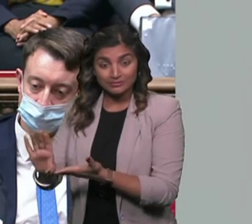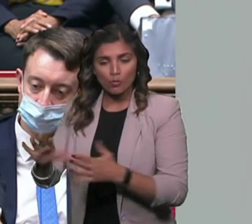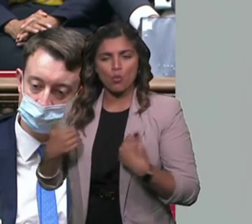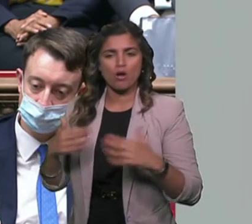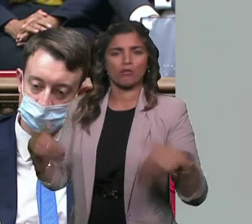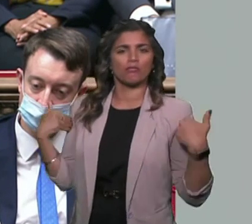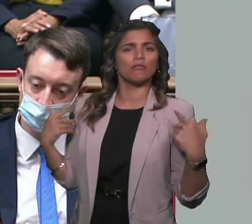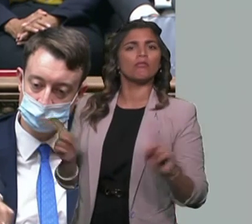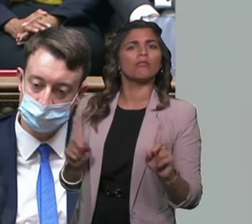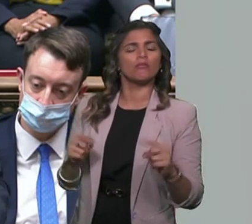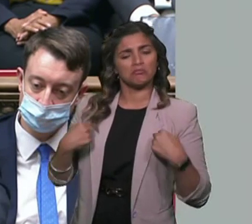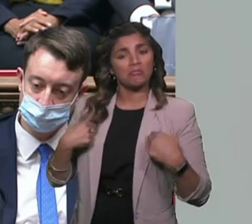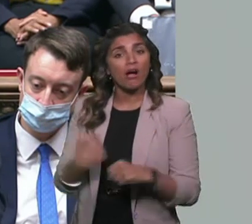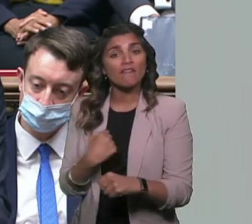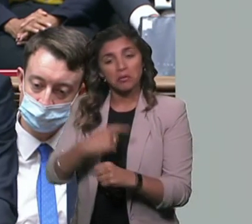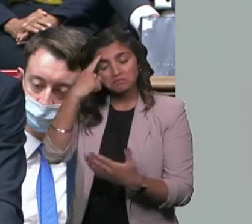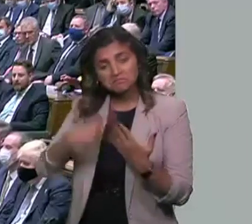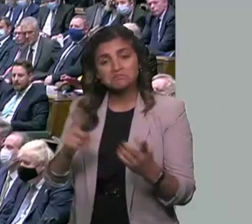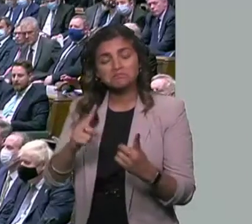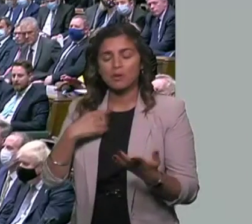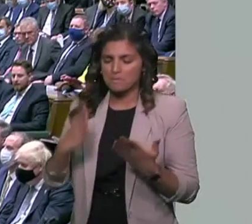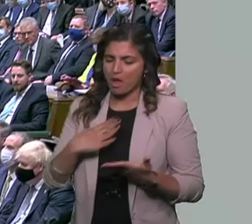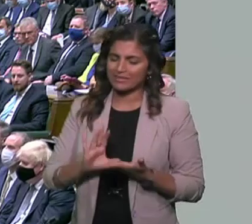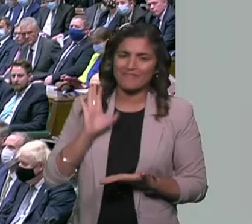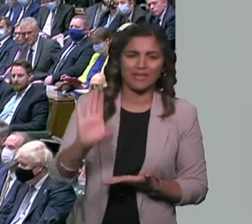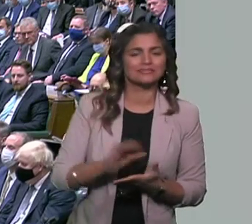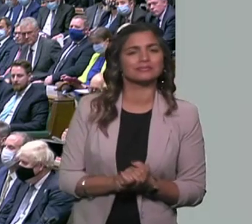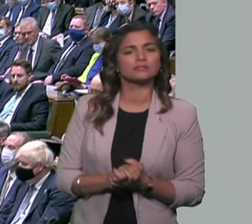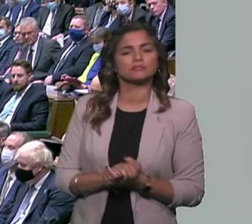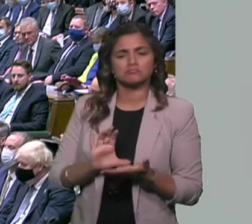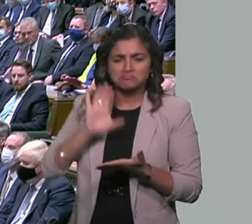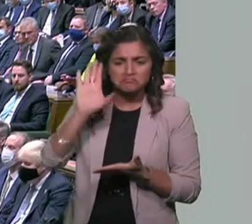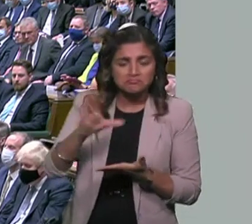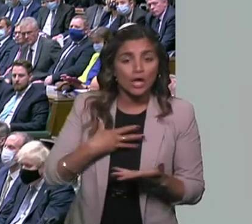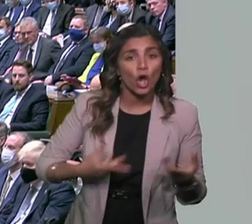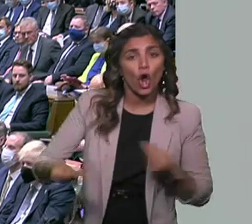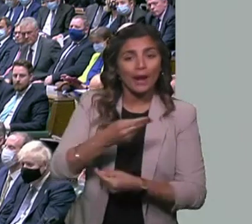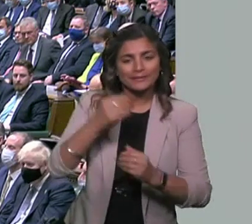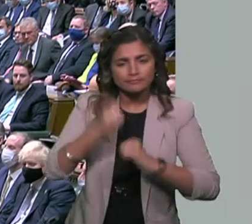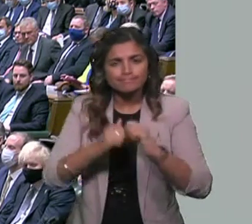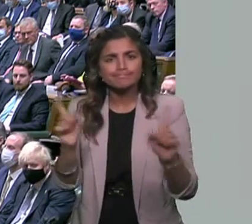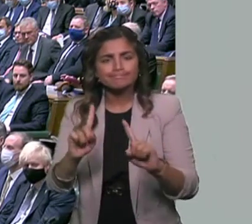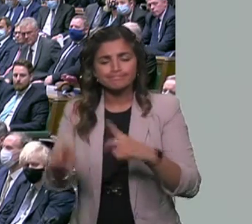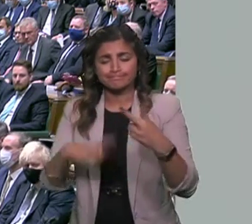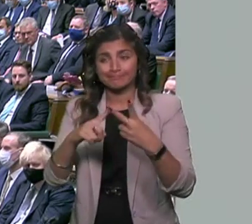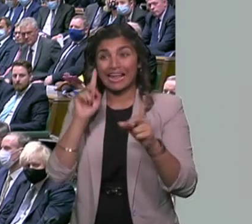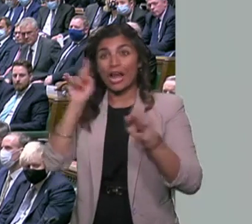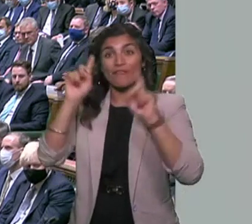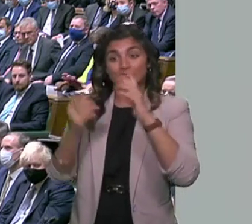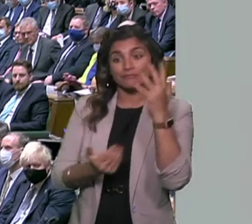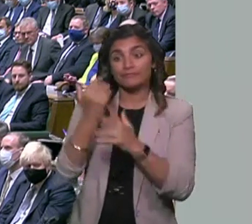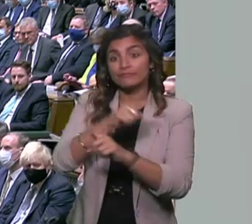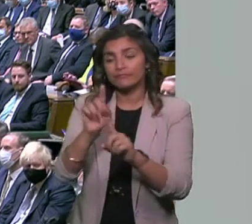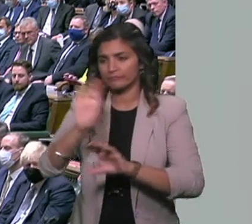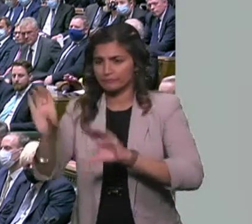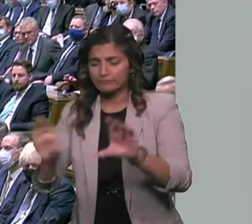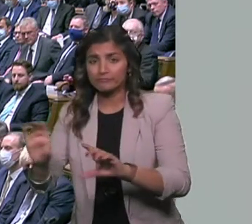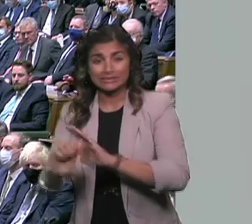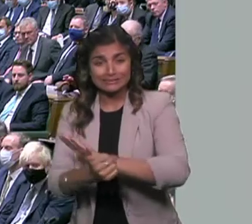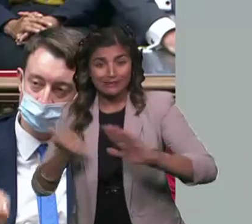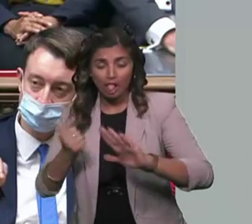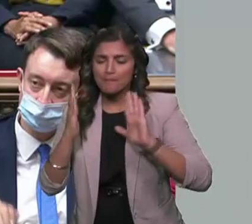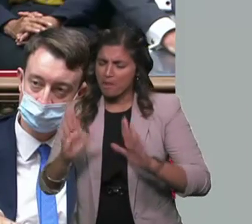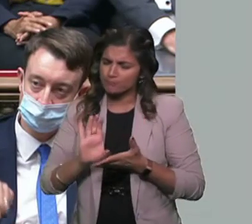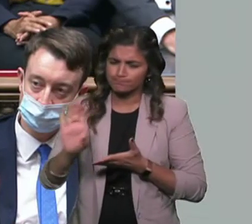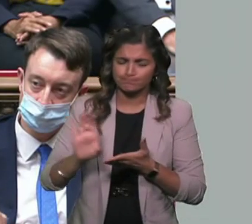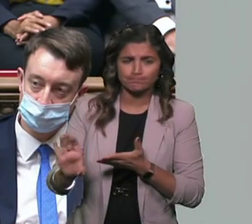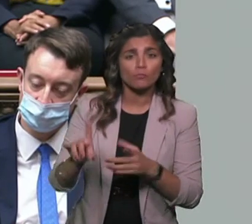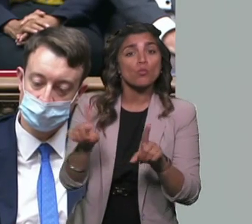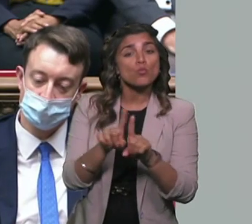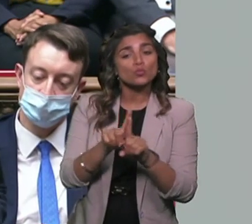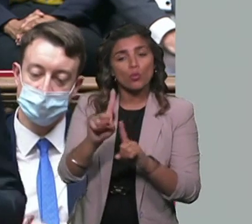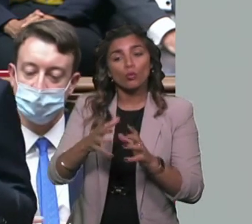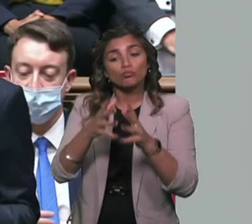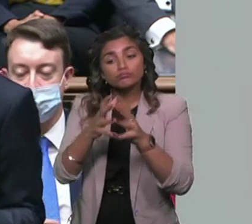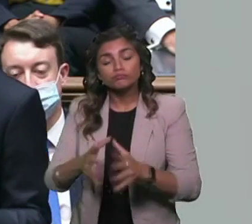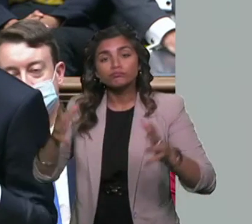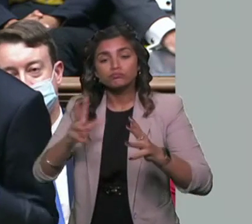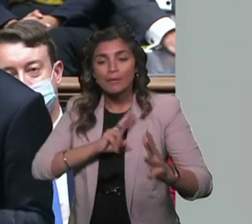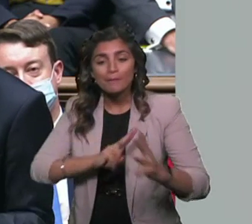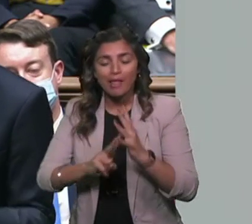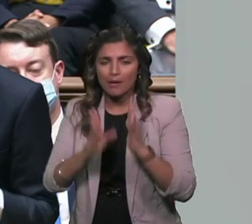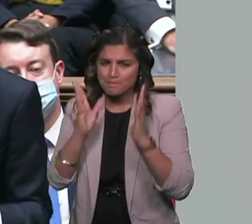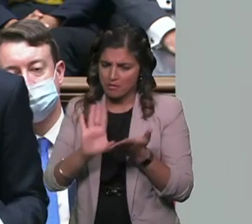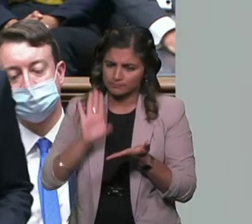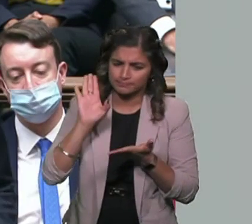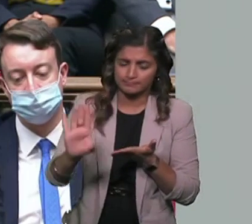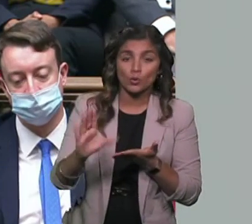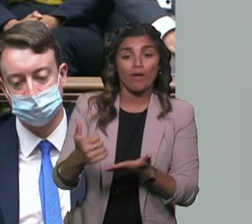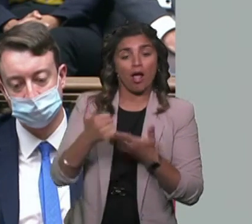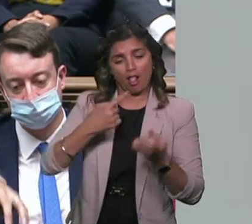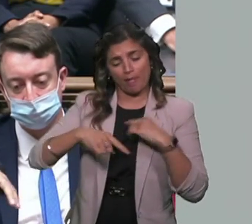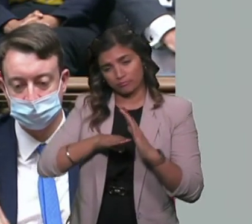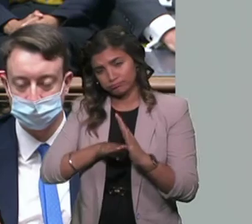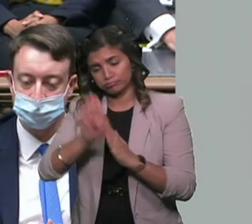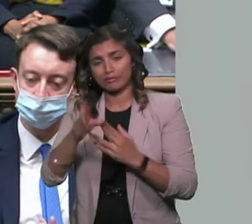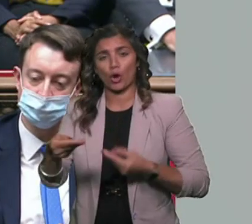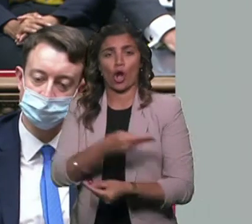This Government choose to invest: to invest in our economic infrastructure, to invest in innovation, to invest in skills and to invest in a plan for growth that builds a stronger economy for the future.